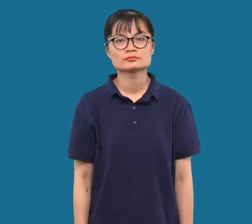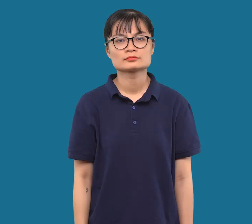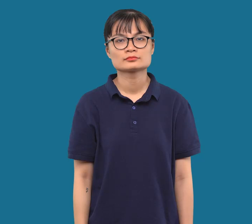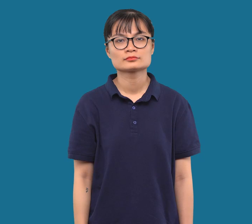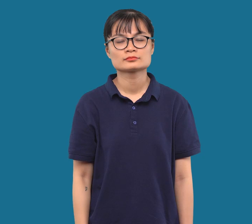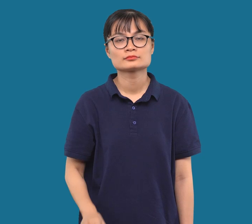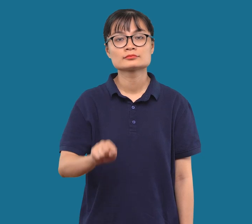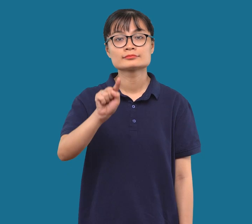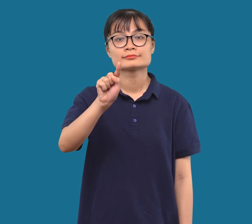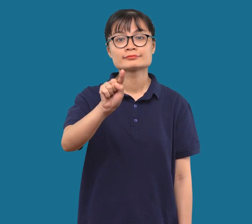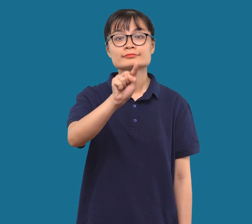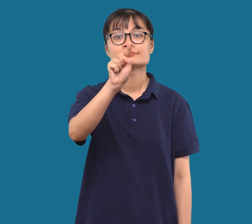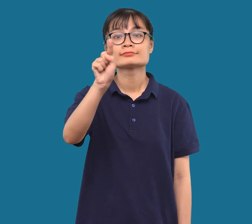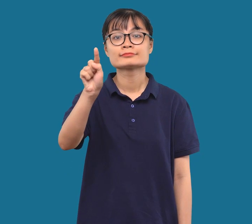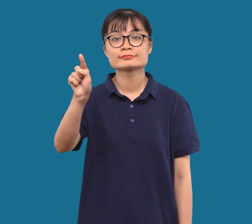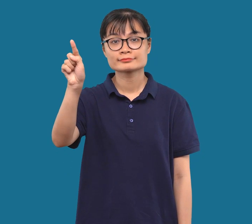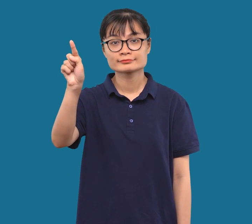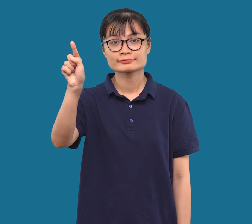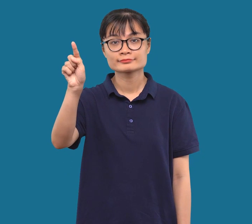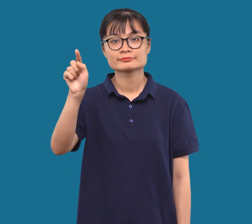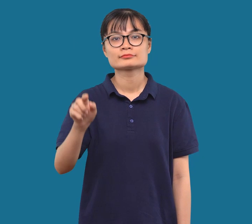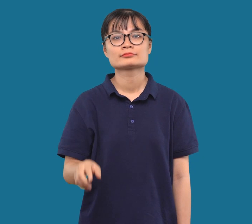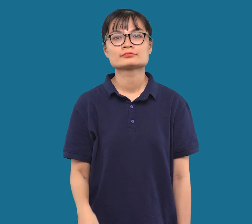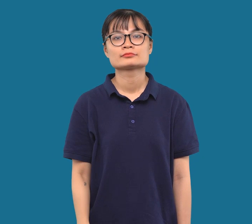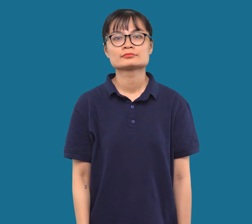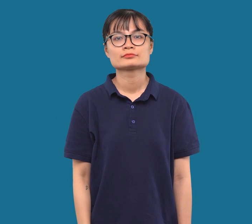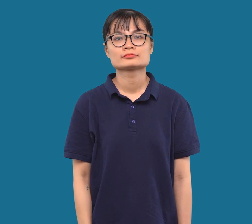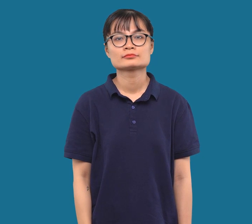dấu ngã